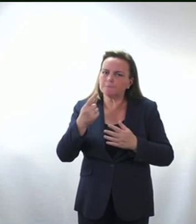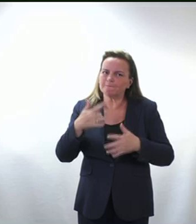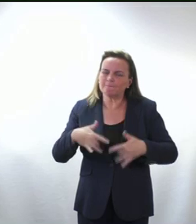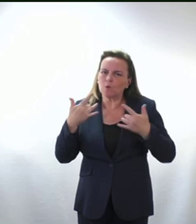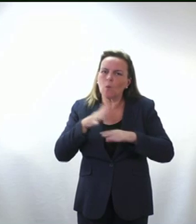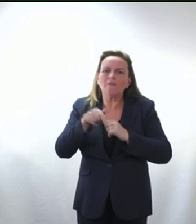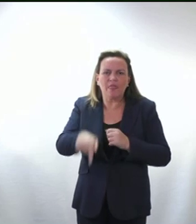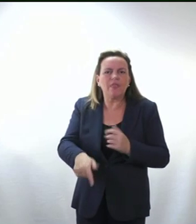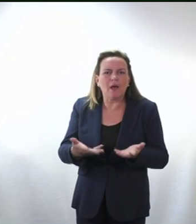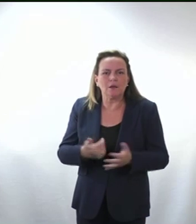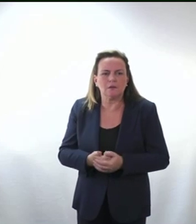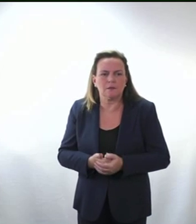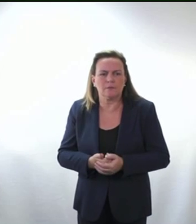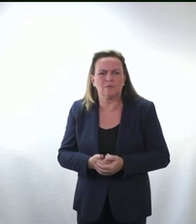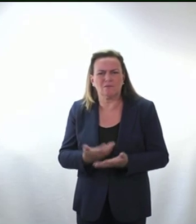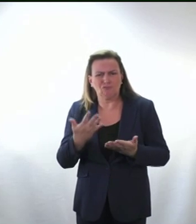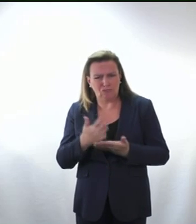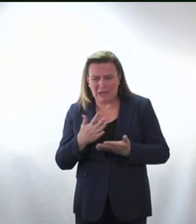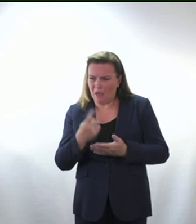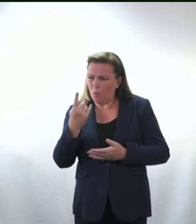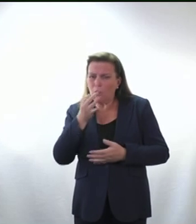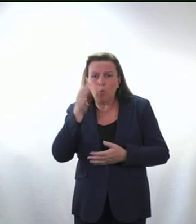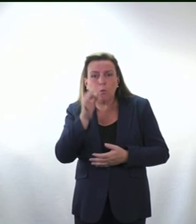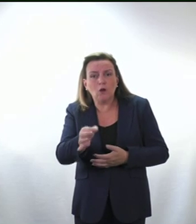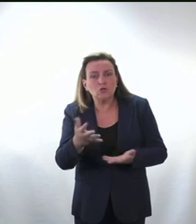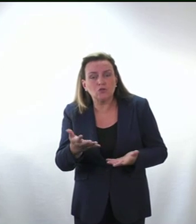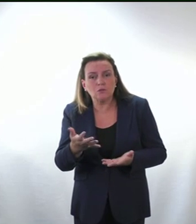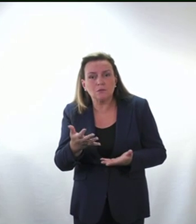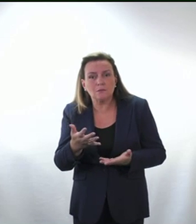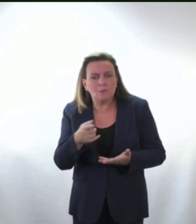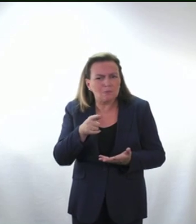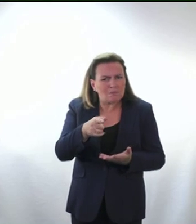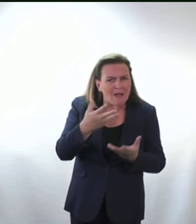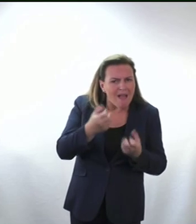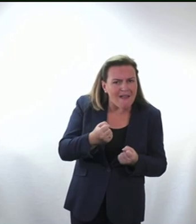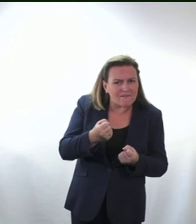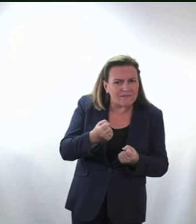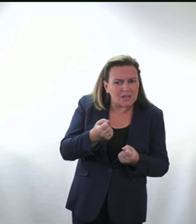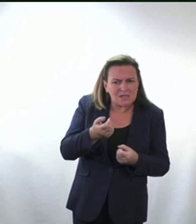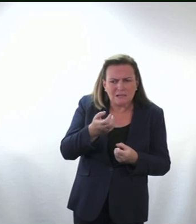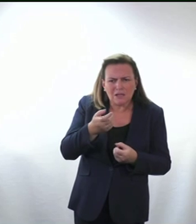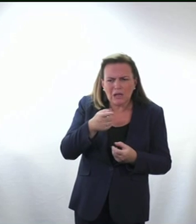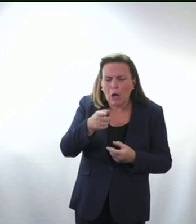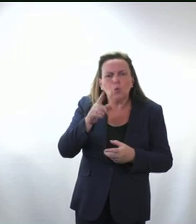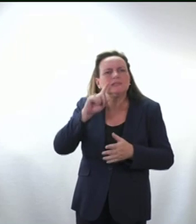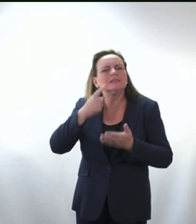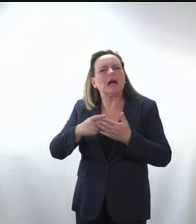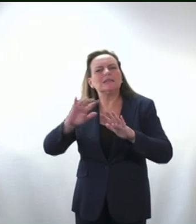One question is now screaming out: is there a scientific basis for the 10 pm rule?